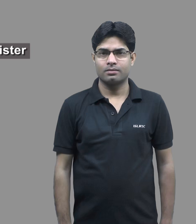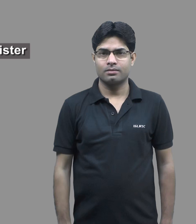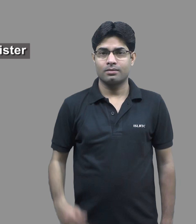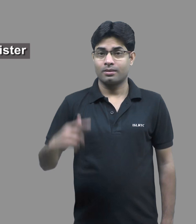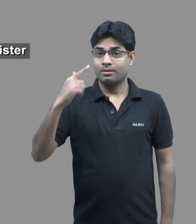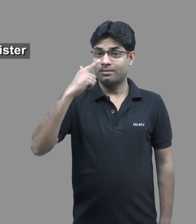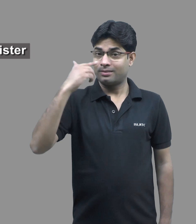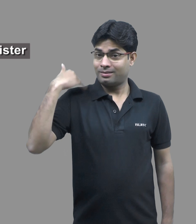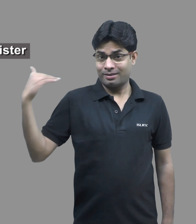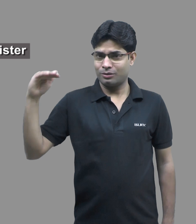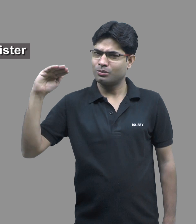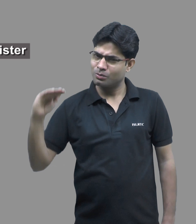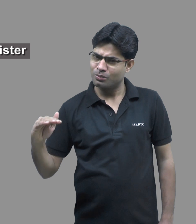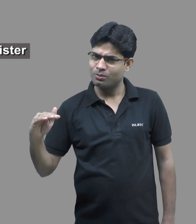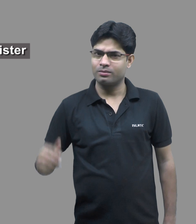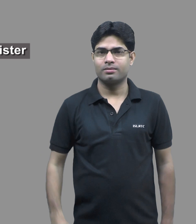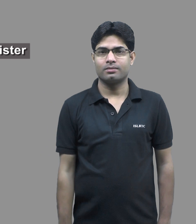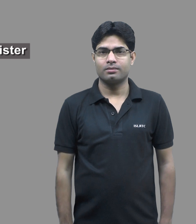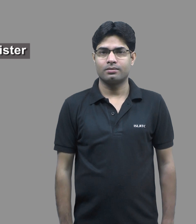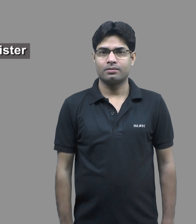Younger Sister